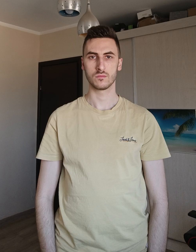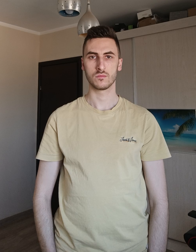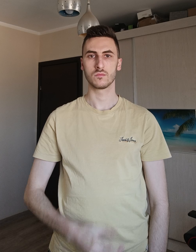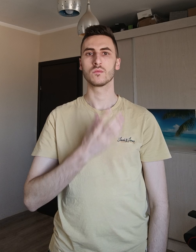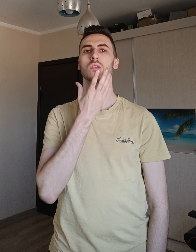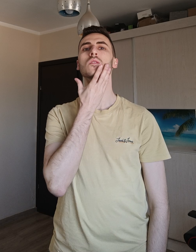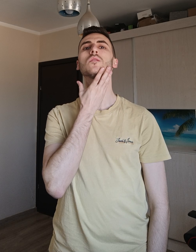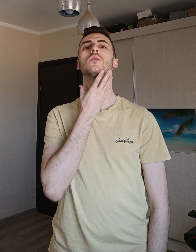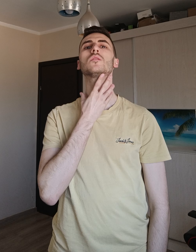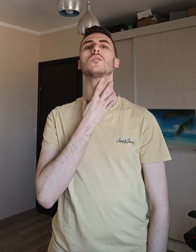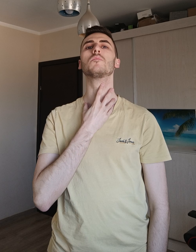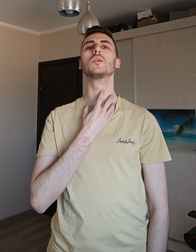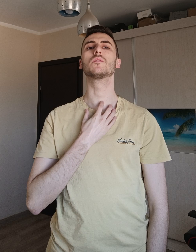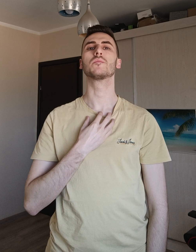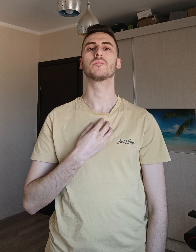צמא